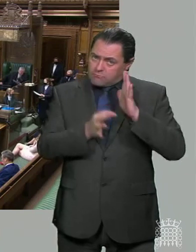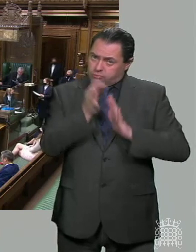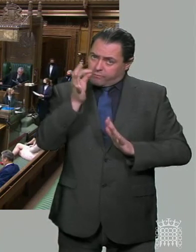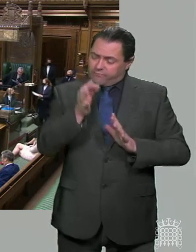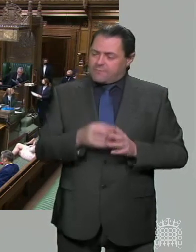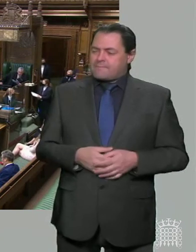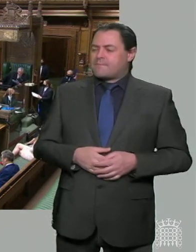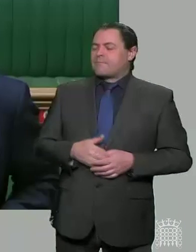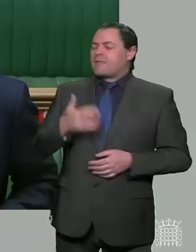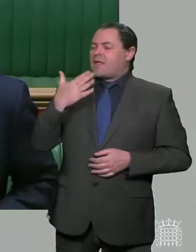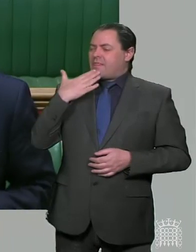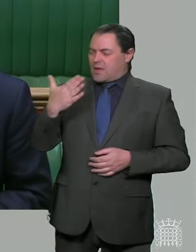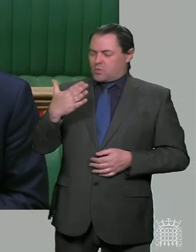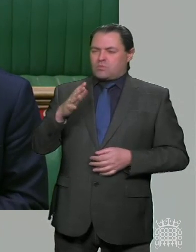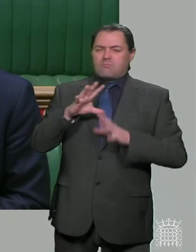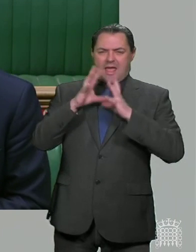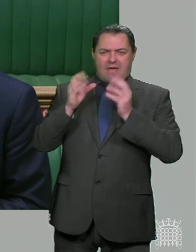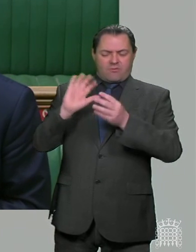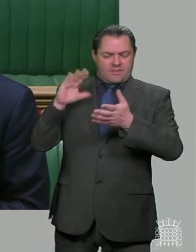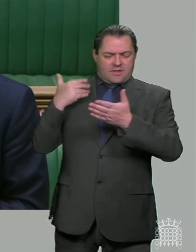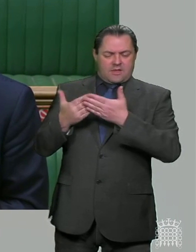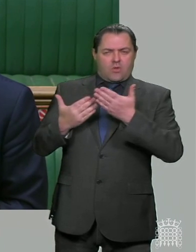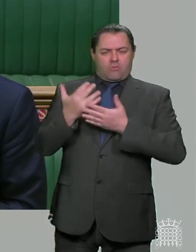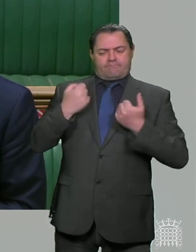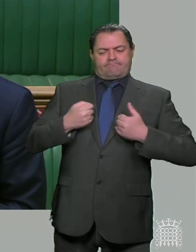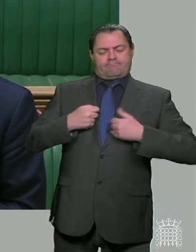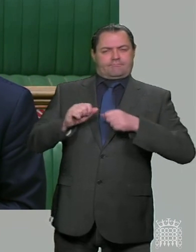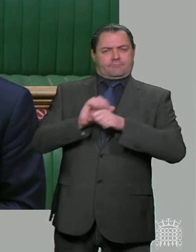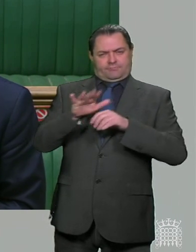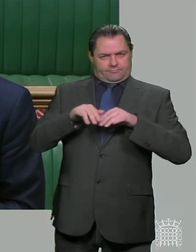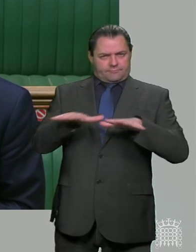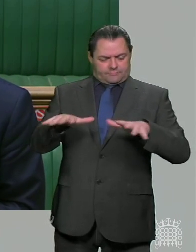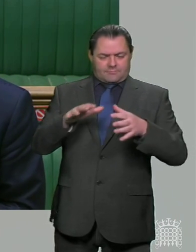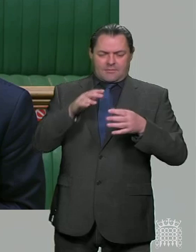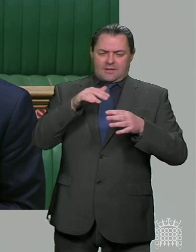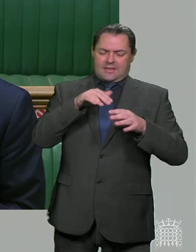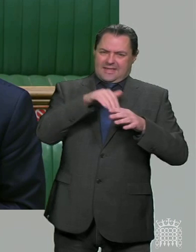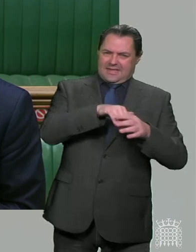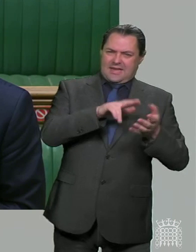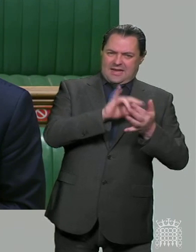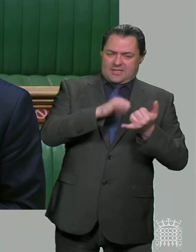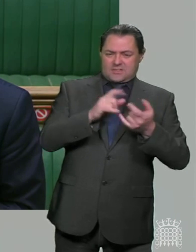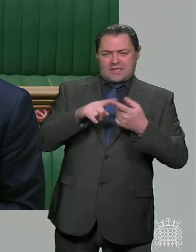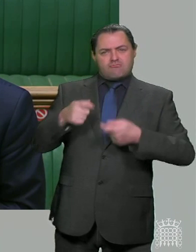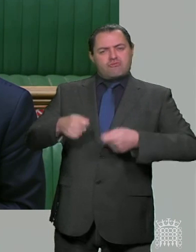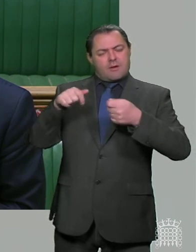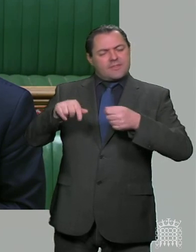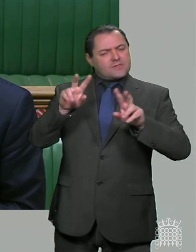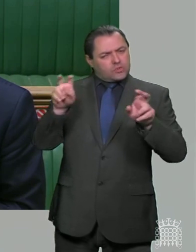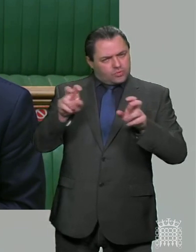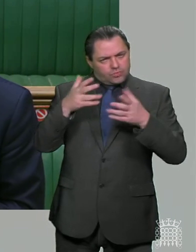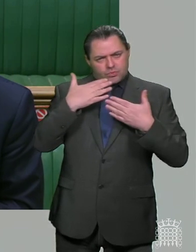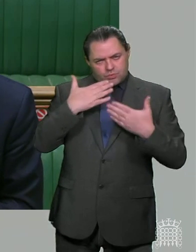I want to thank my honourable Friend for everything that he has done throughout this pandemic in the NHS, but also for raising this vital issue.